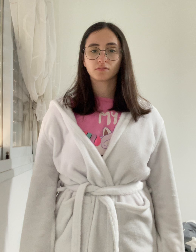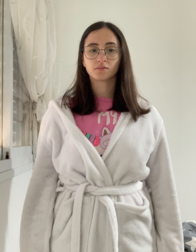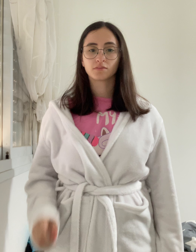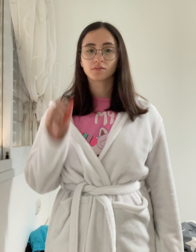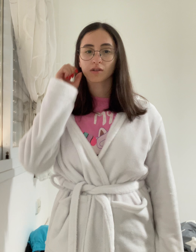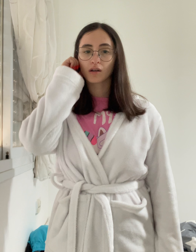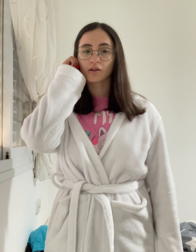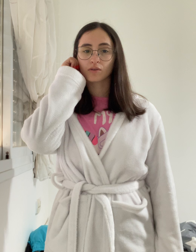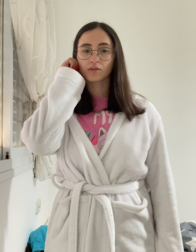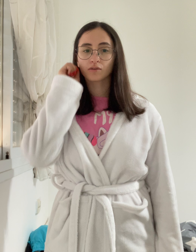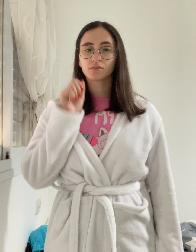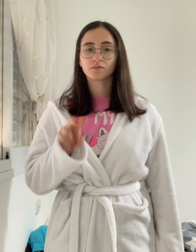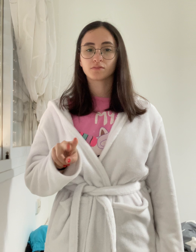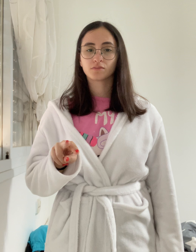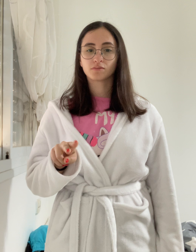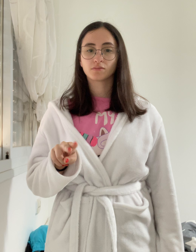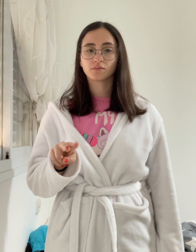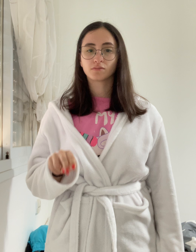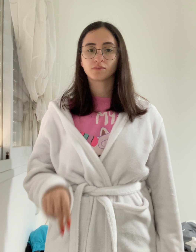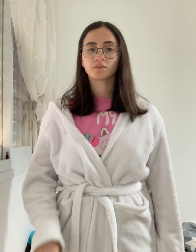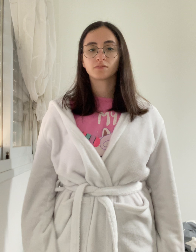אחות